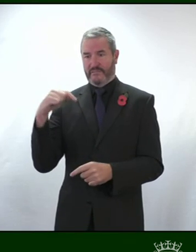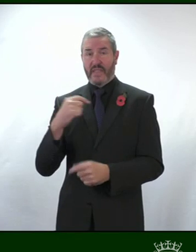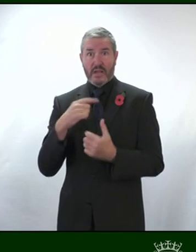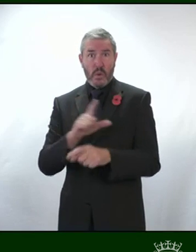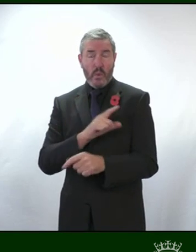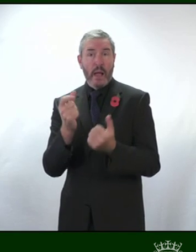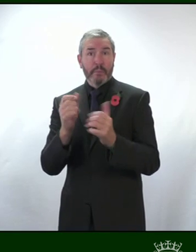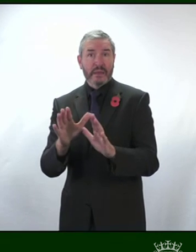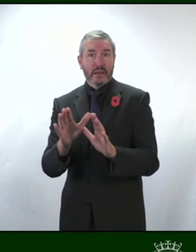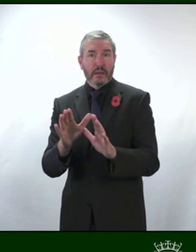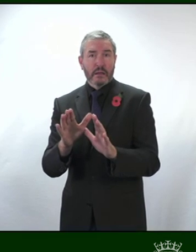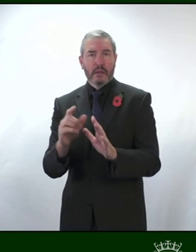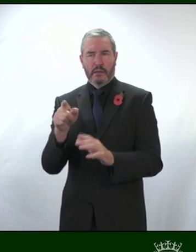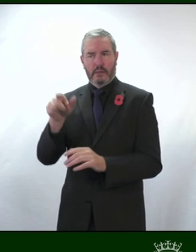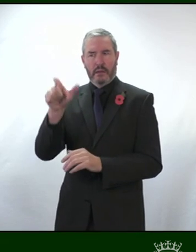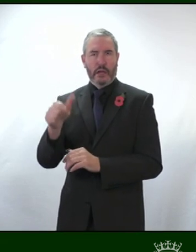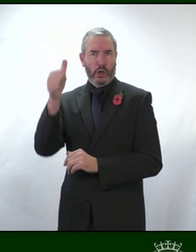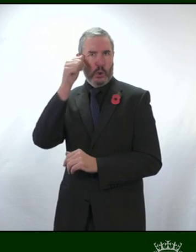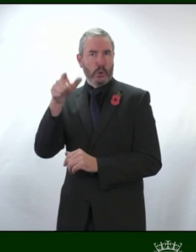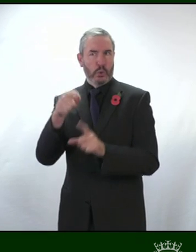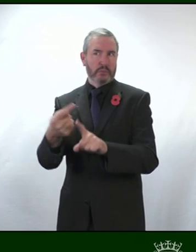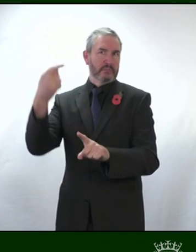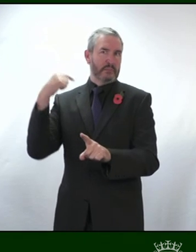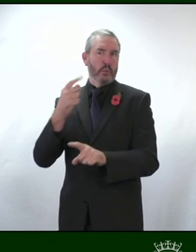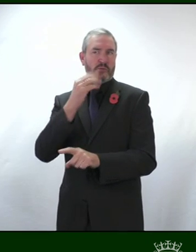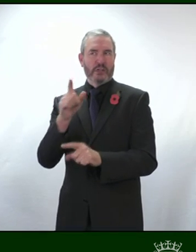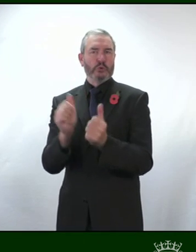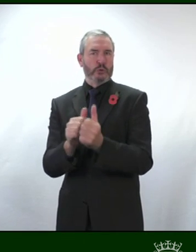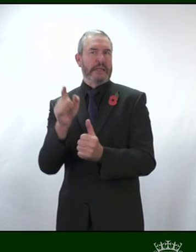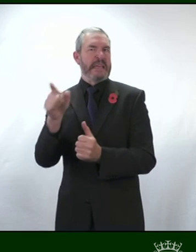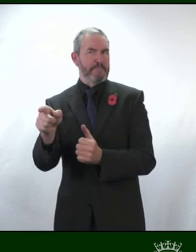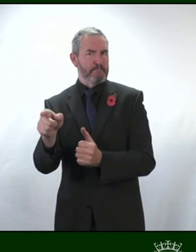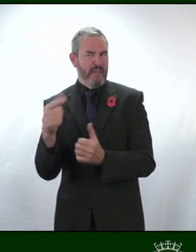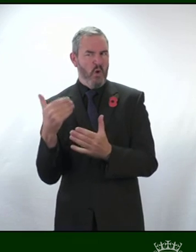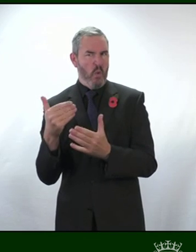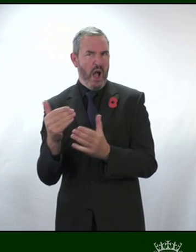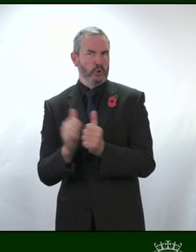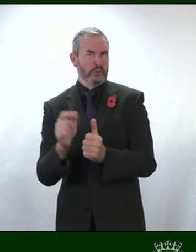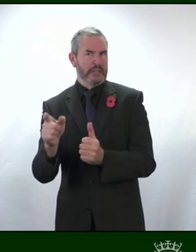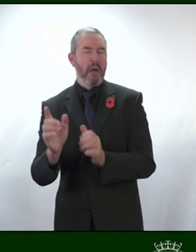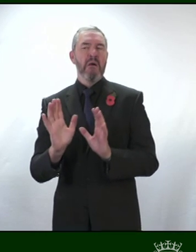and learned Gentleman, as long as it was useful to him for a while.